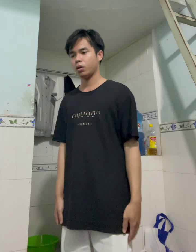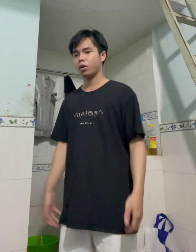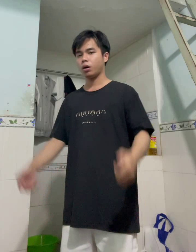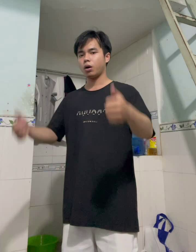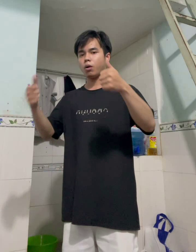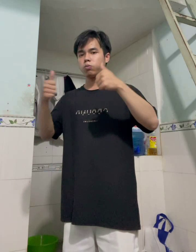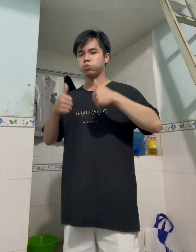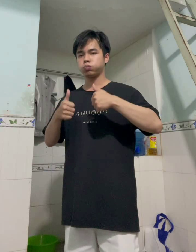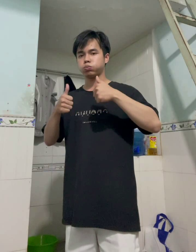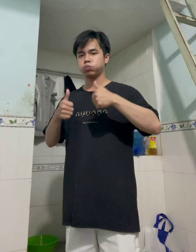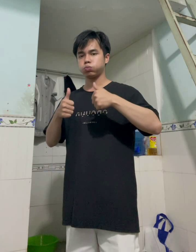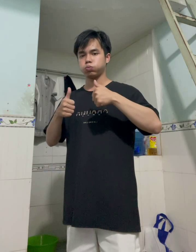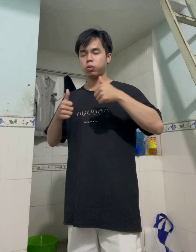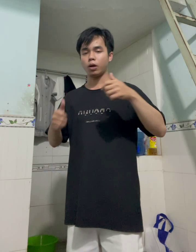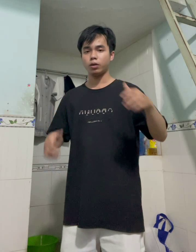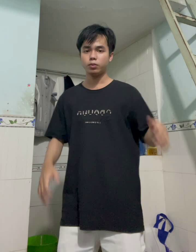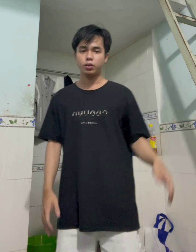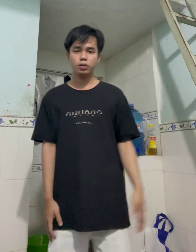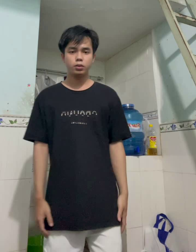rat tot